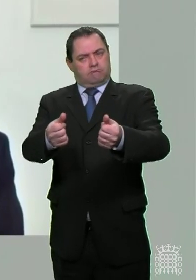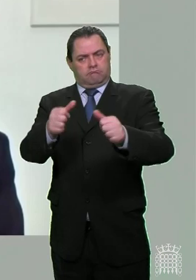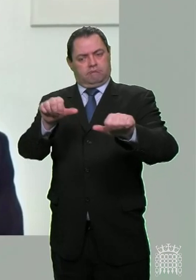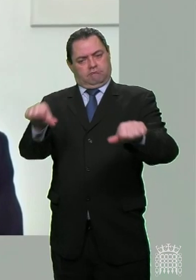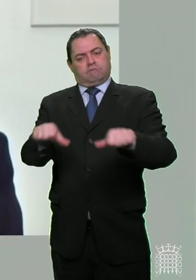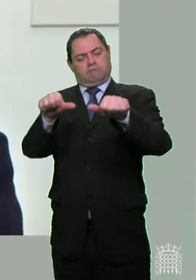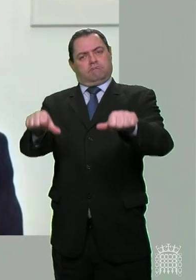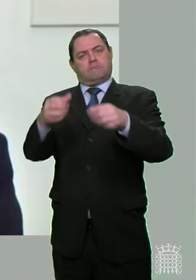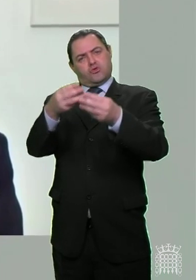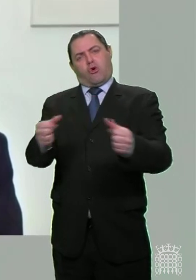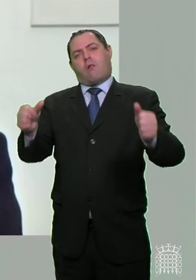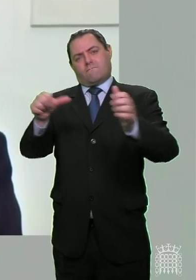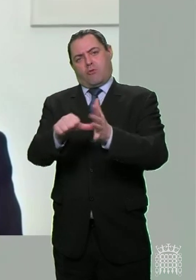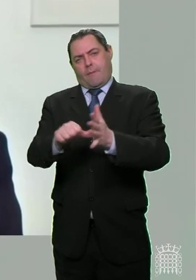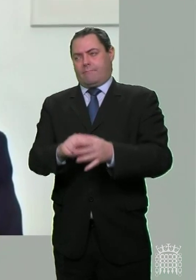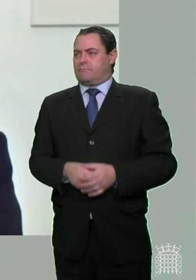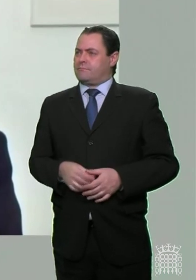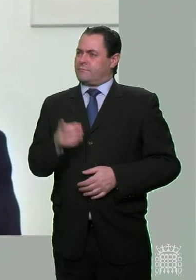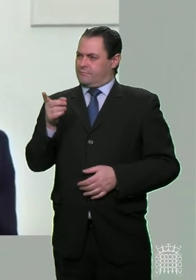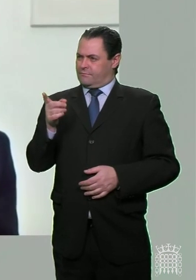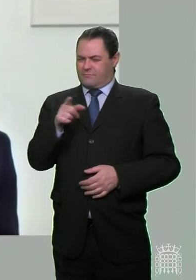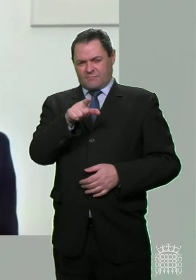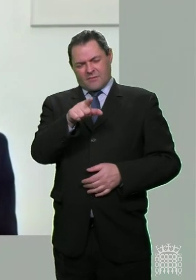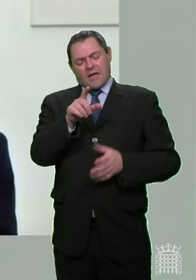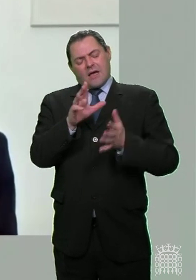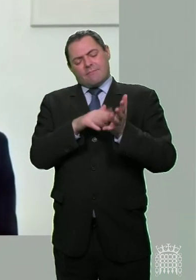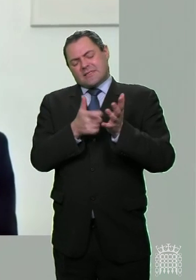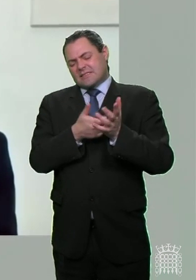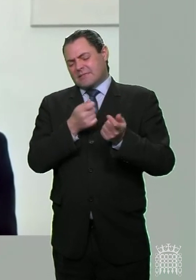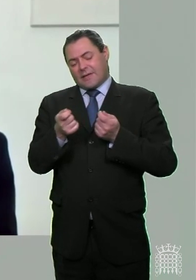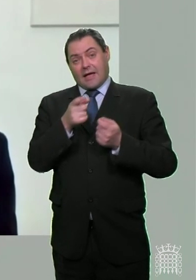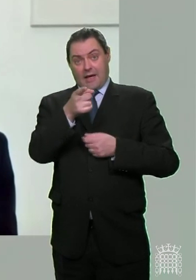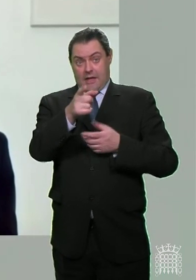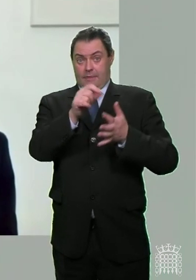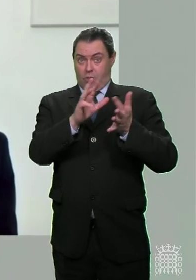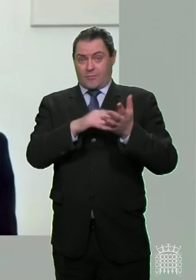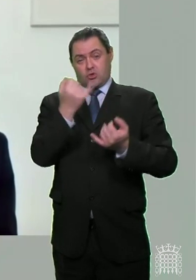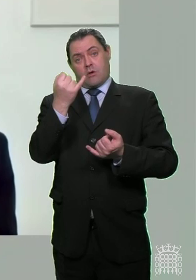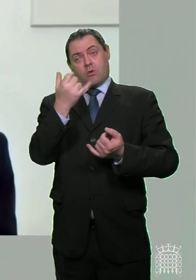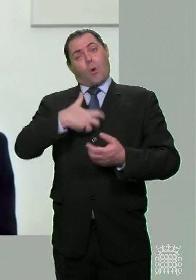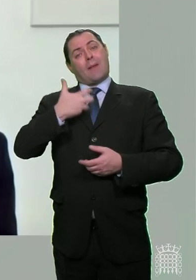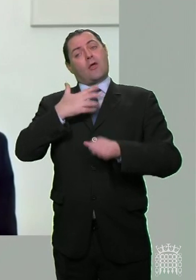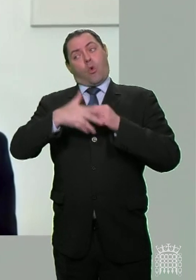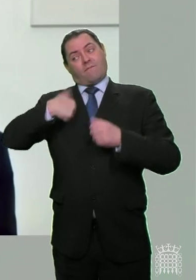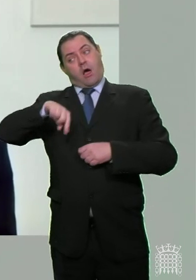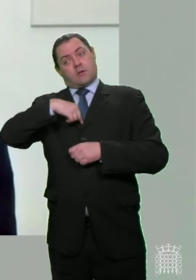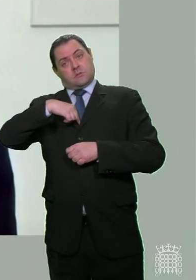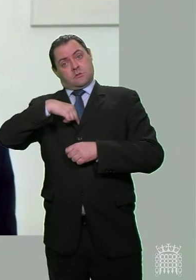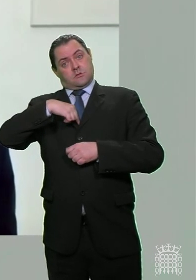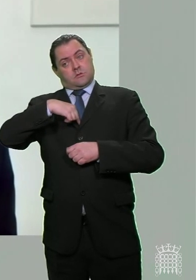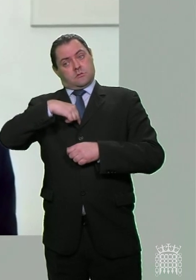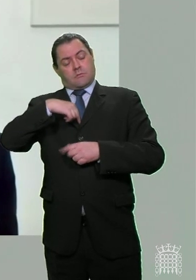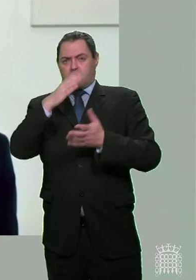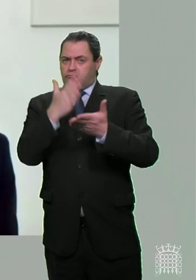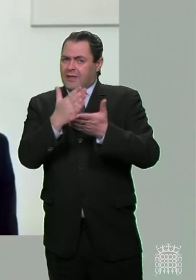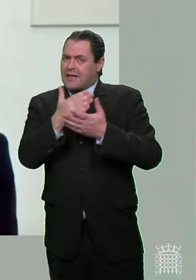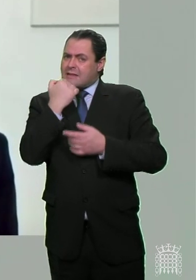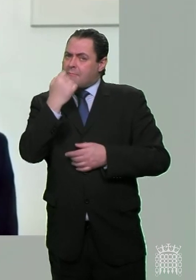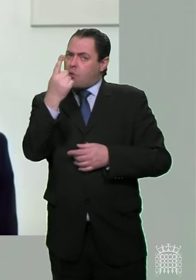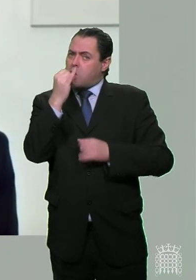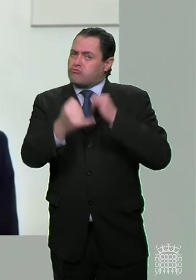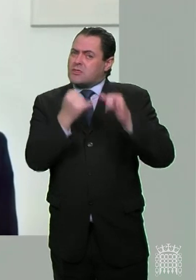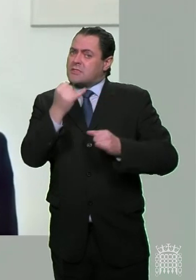The Prime Minister complains about the Opposition, but the greatest criticism of the Prime Minister at the moment in relation to borders is coming from his own Home Secretary.